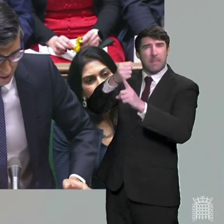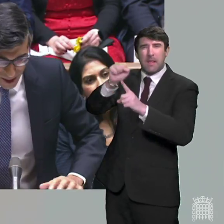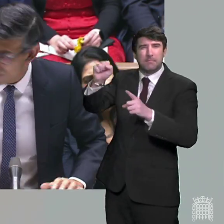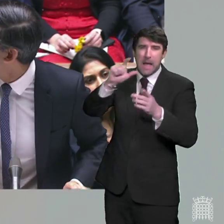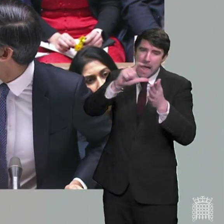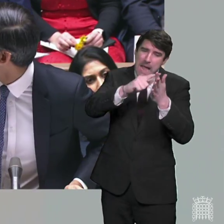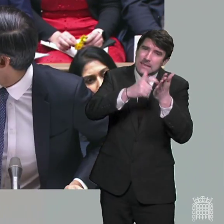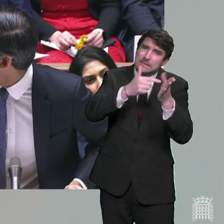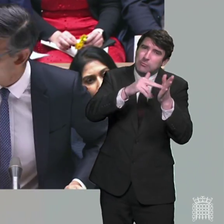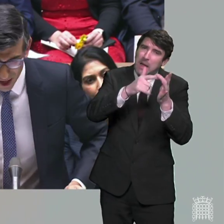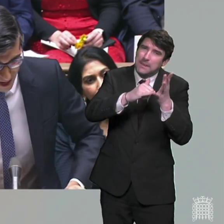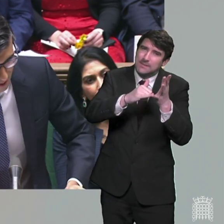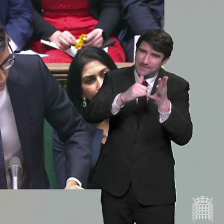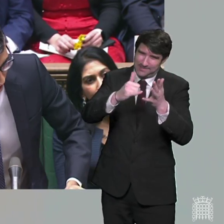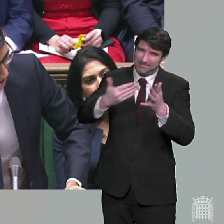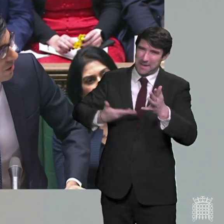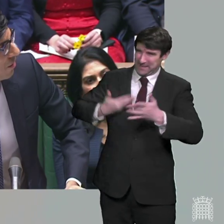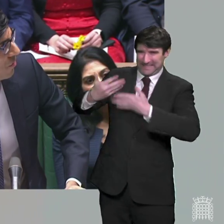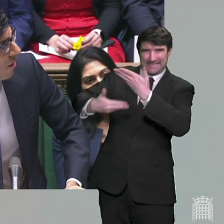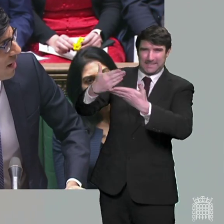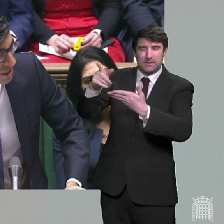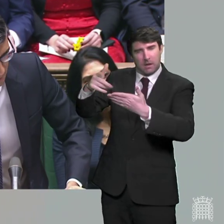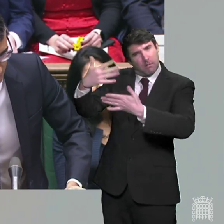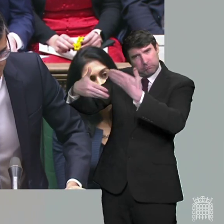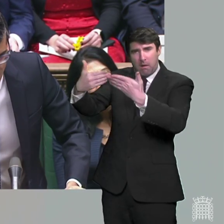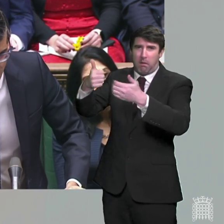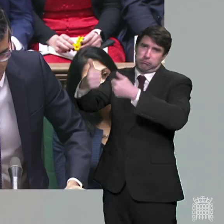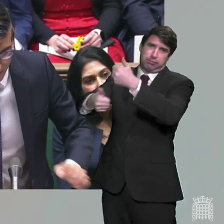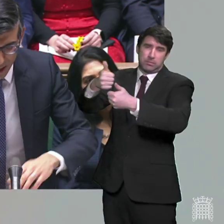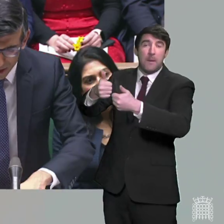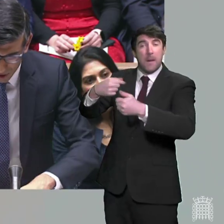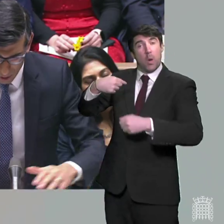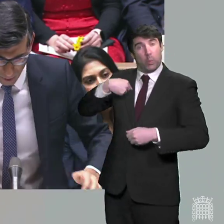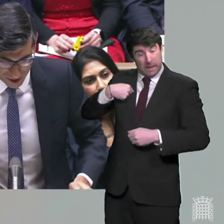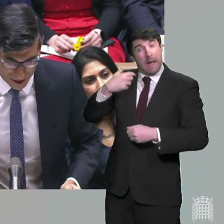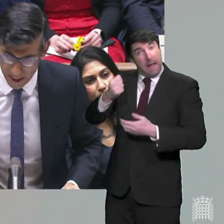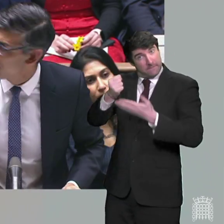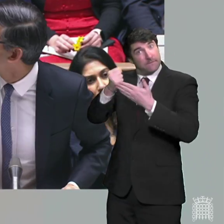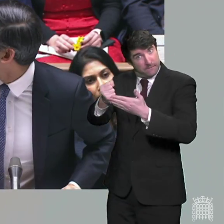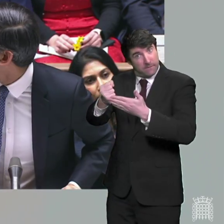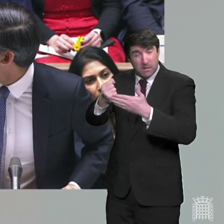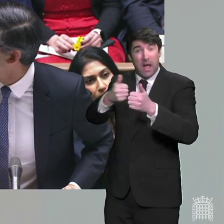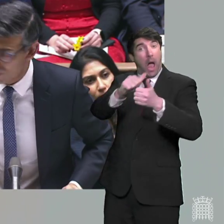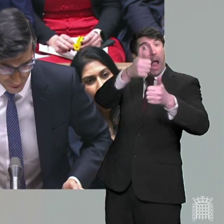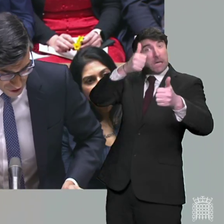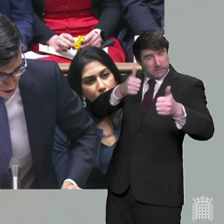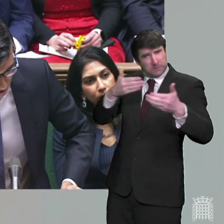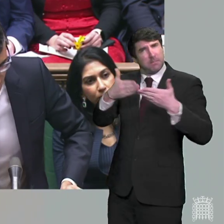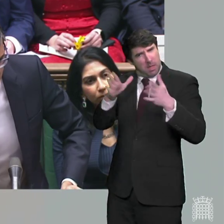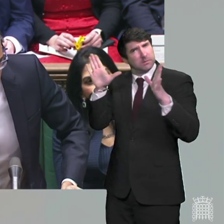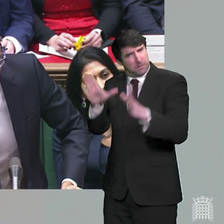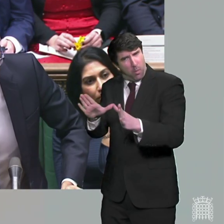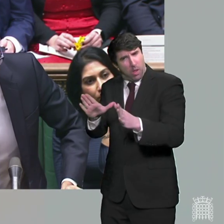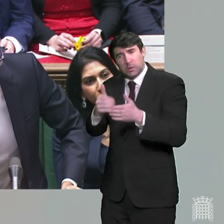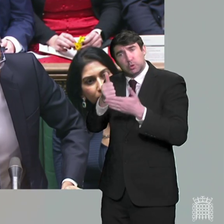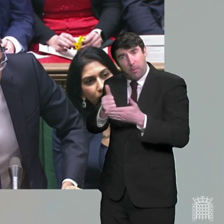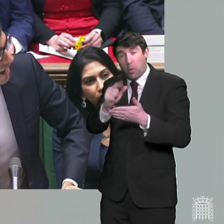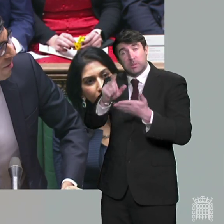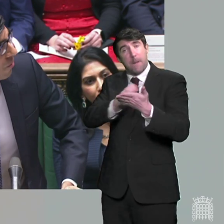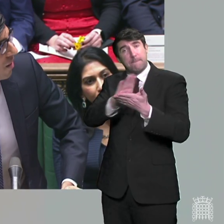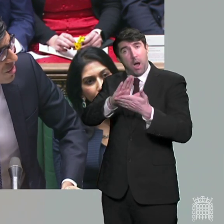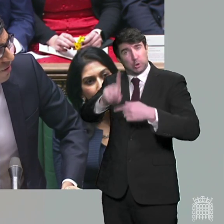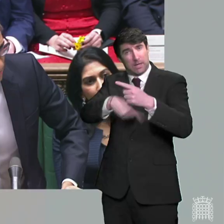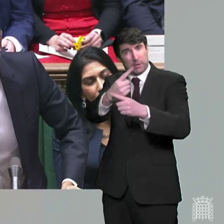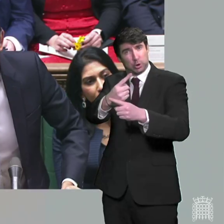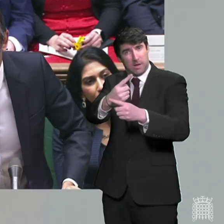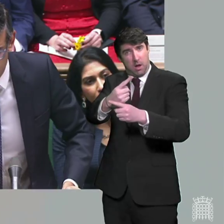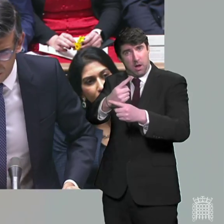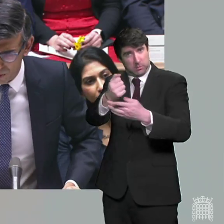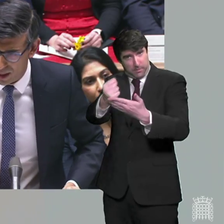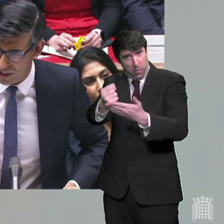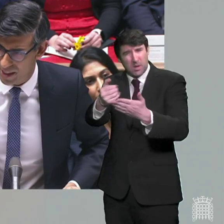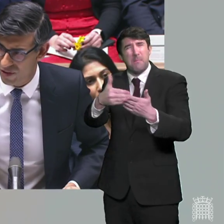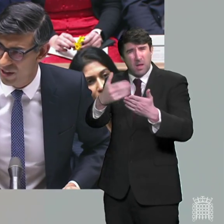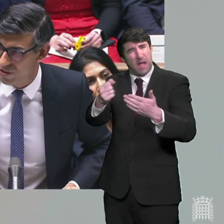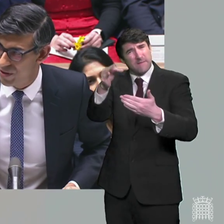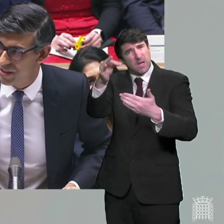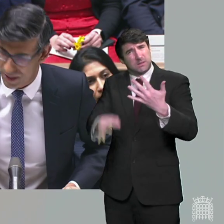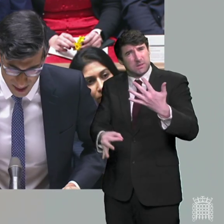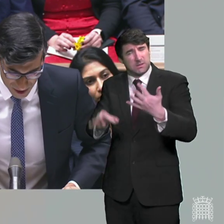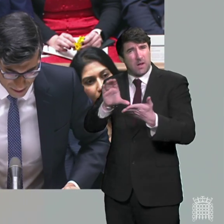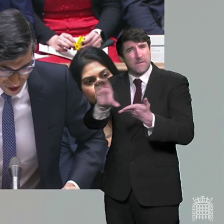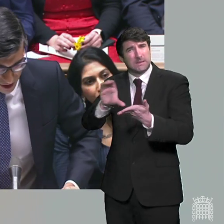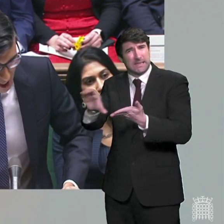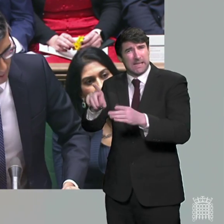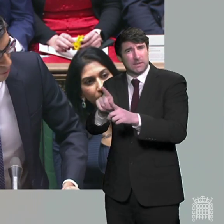It has been a pleasure to meet him and his businesses in the past. He will know that our energy bills discount scheme will support businesses with their energy bills through to March next year, and we have a range of other funds to support energy-intensive industries.